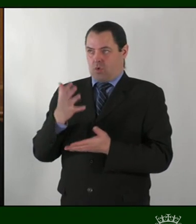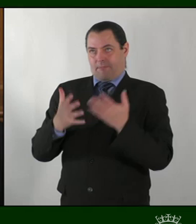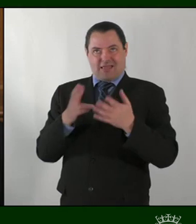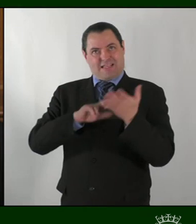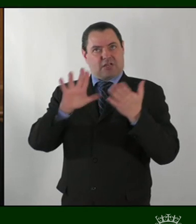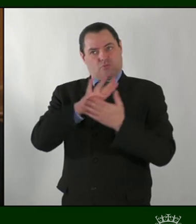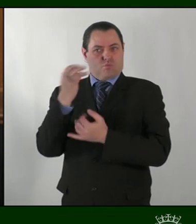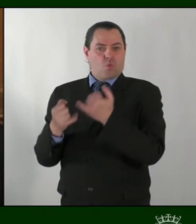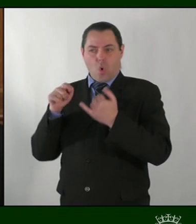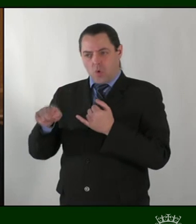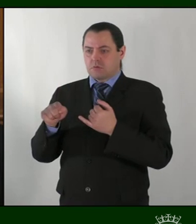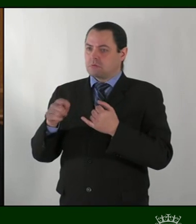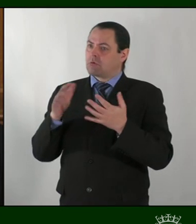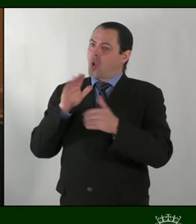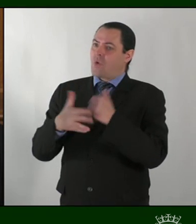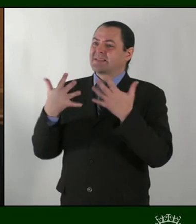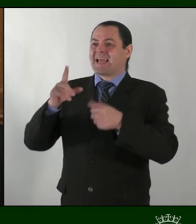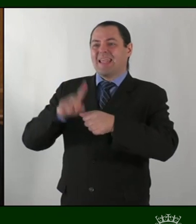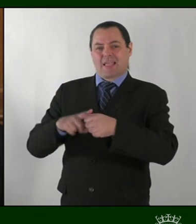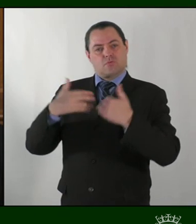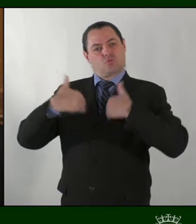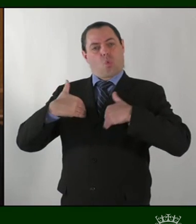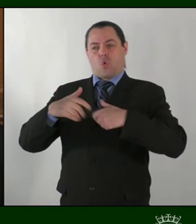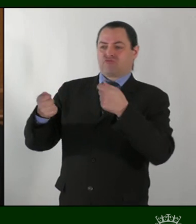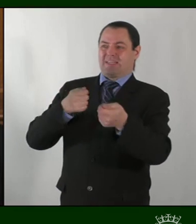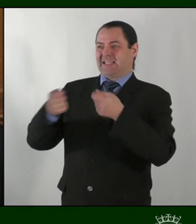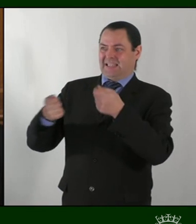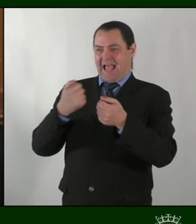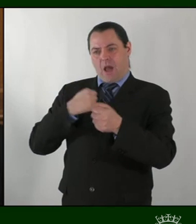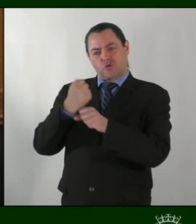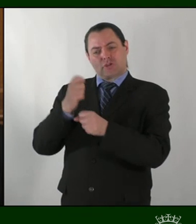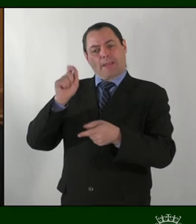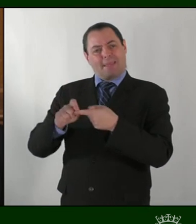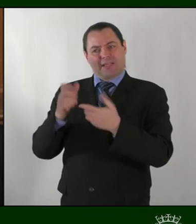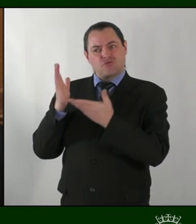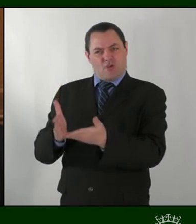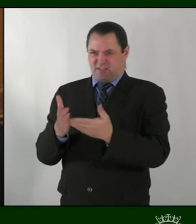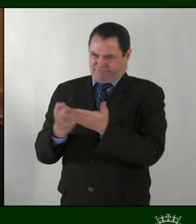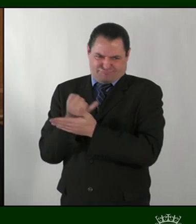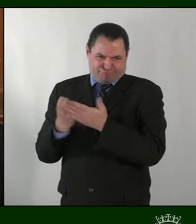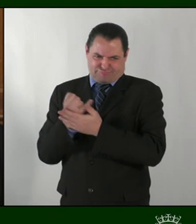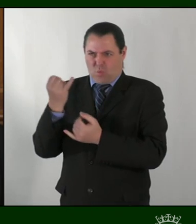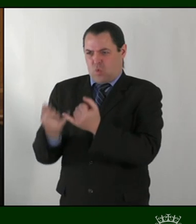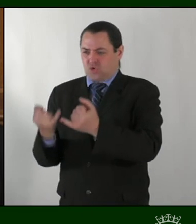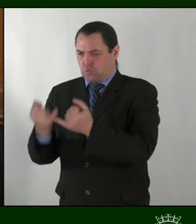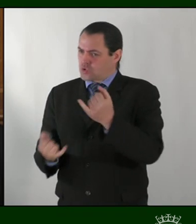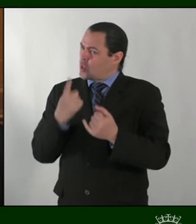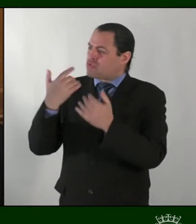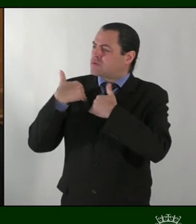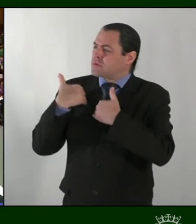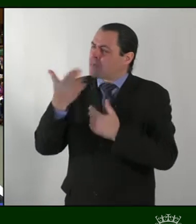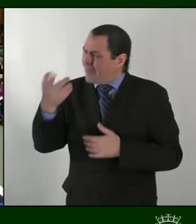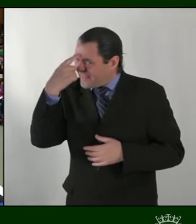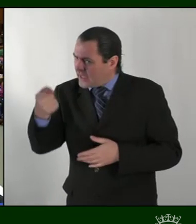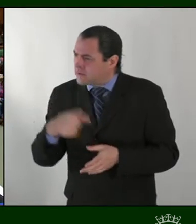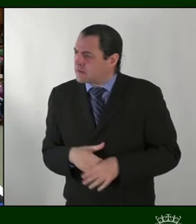After almost a decade of Tory control, our GP services are inadequate and getting worse, so who does the Prime Minister hold responsible?